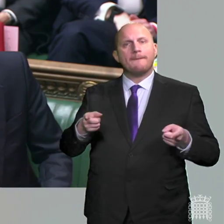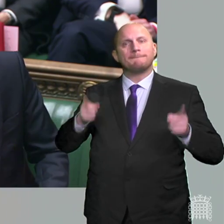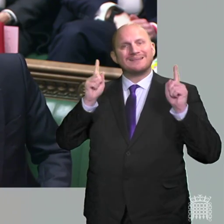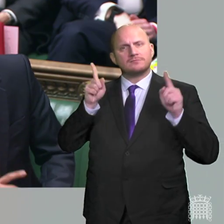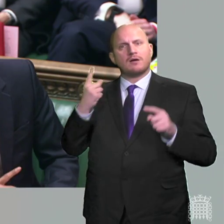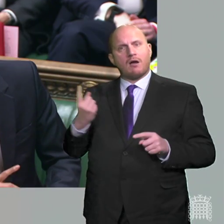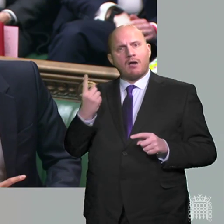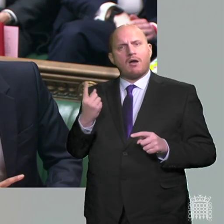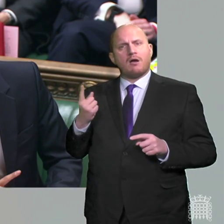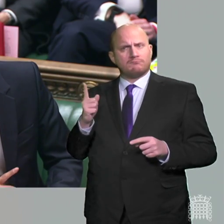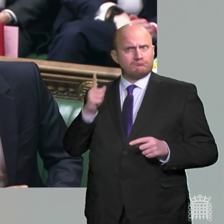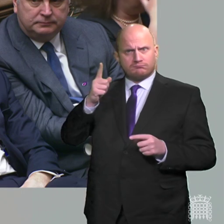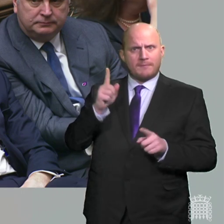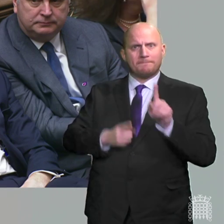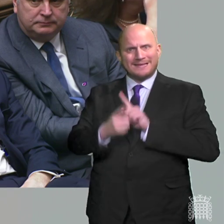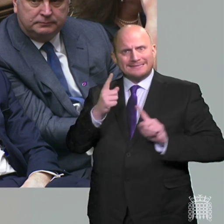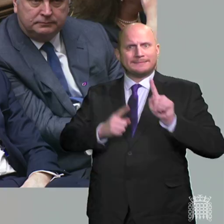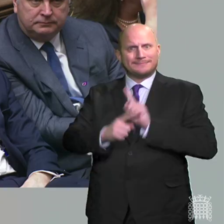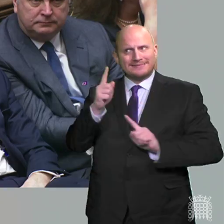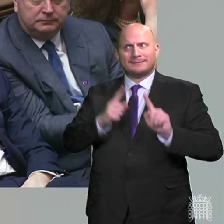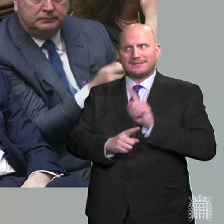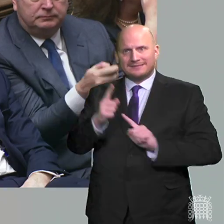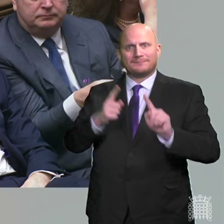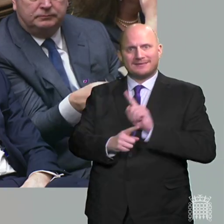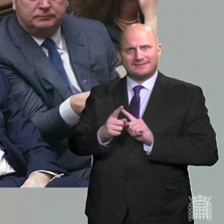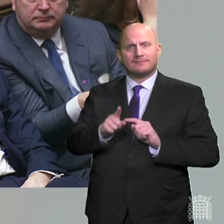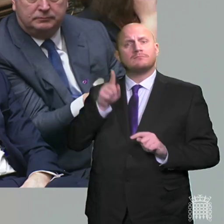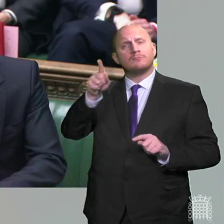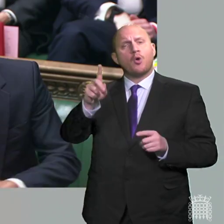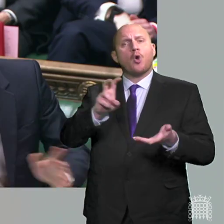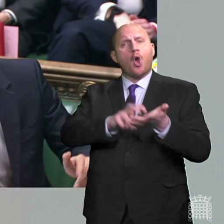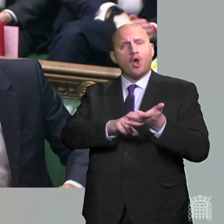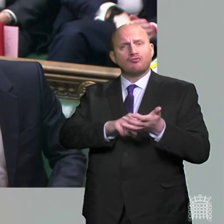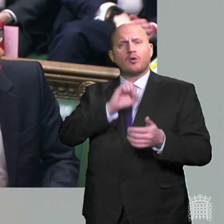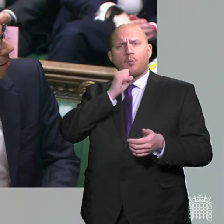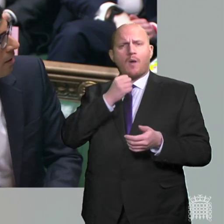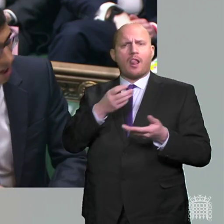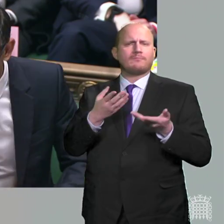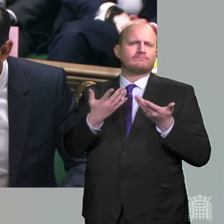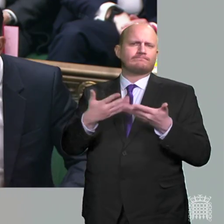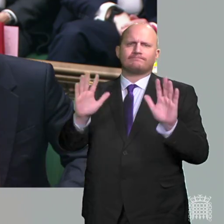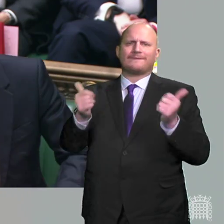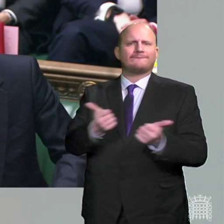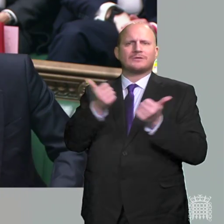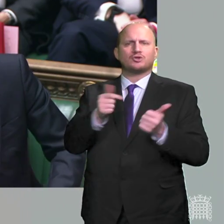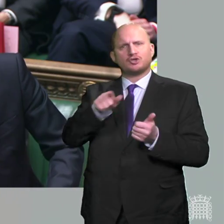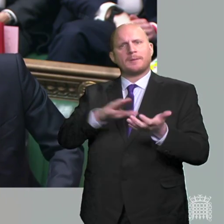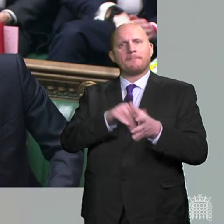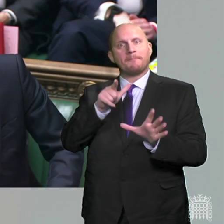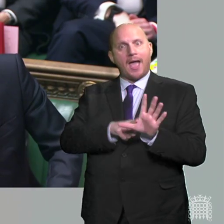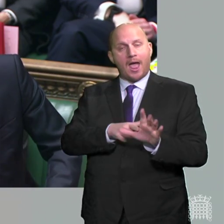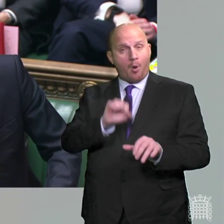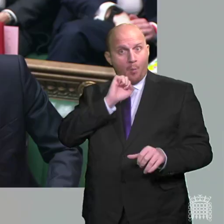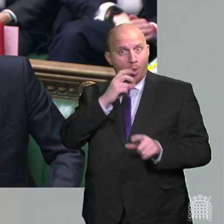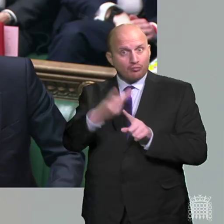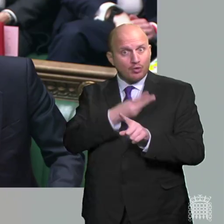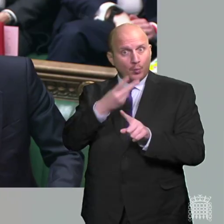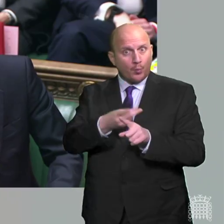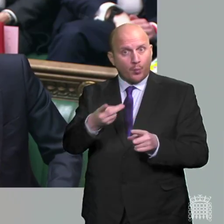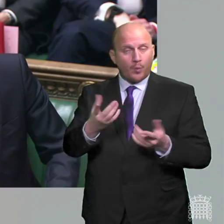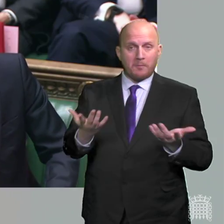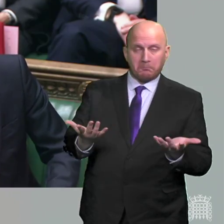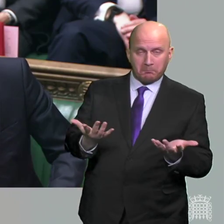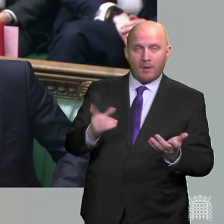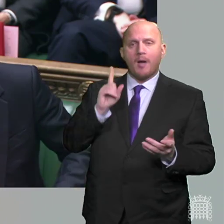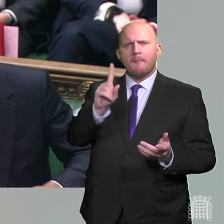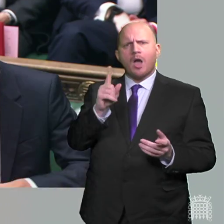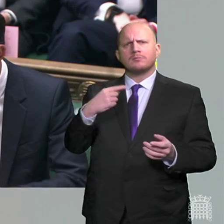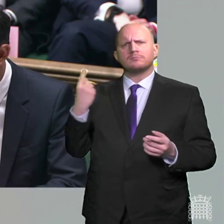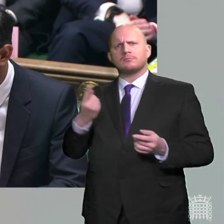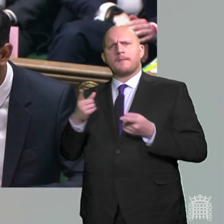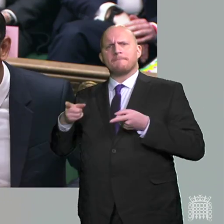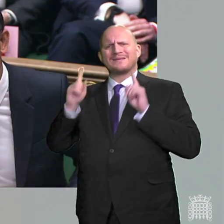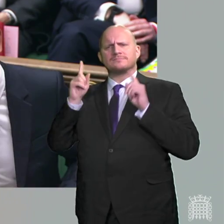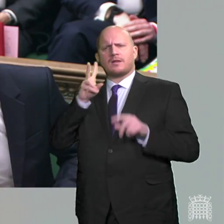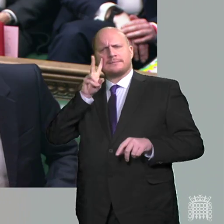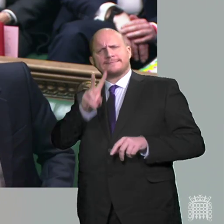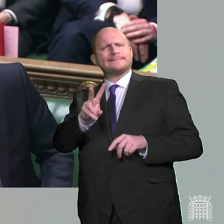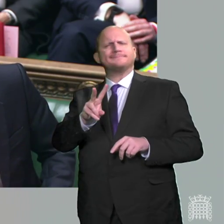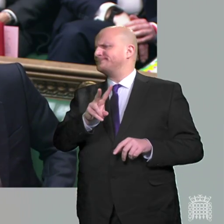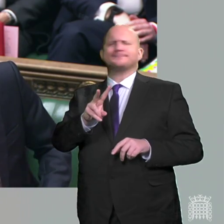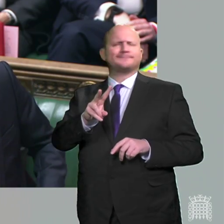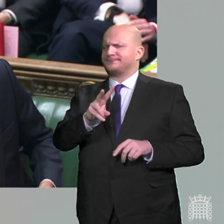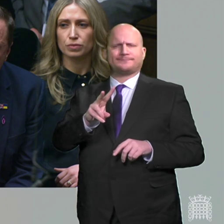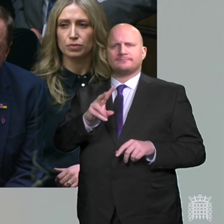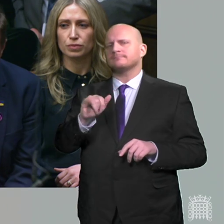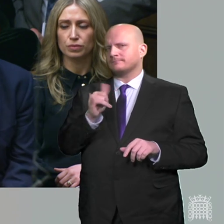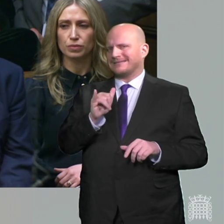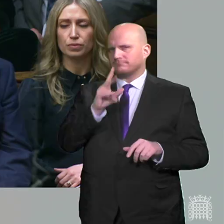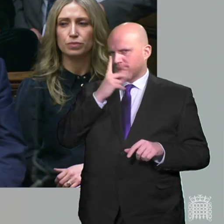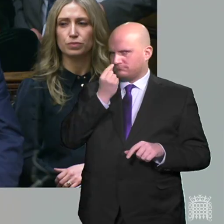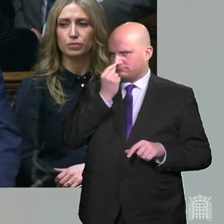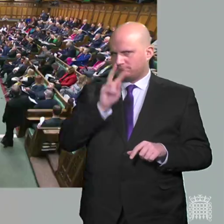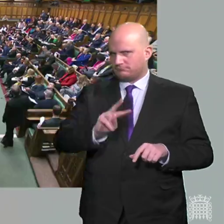As my honourable Friend points out, the TransPennine Express contract expires in May, and while there are currently discussions about that new contract, if Ministers conclude that the operator cannot be turned around, other decisions may be made.